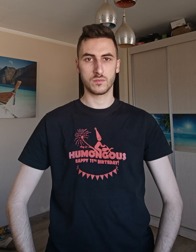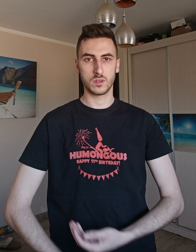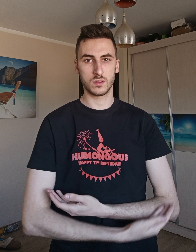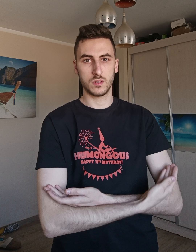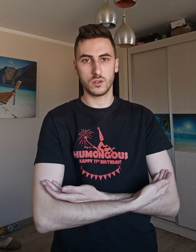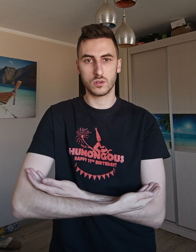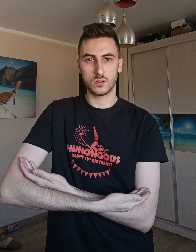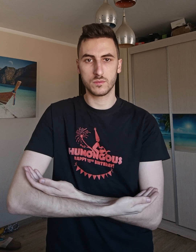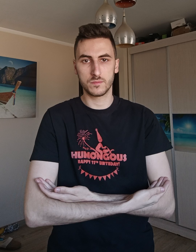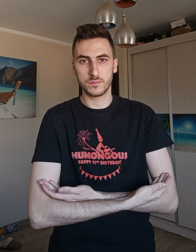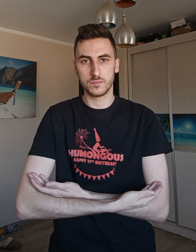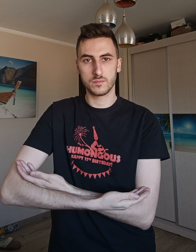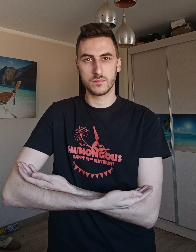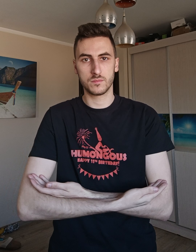תינוק